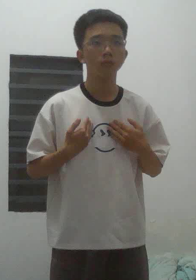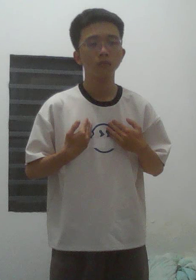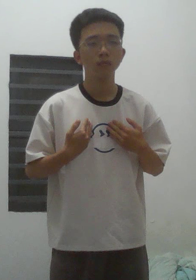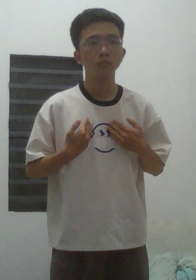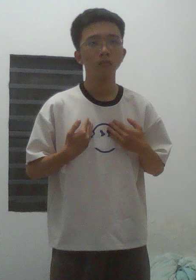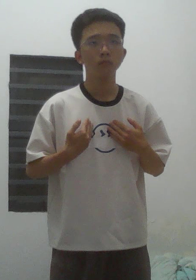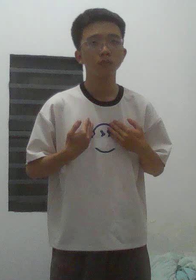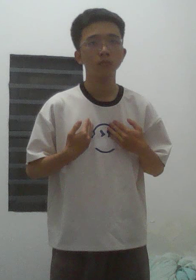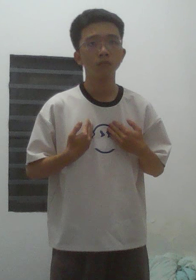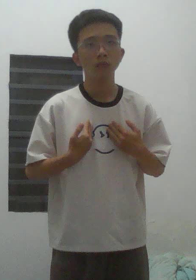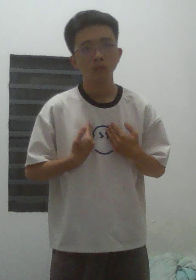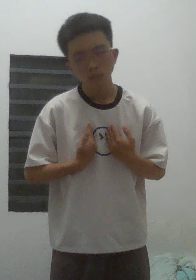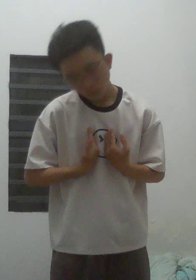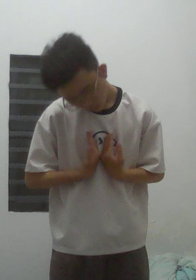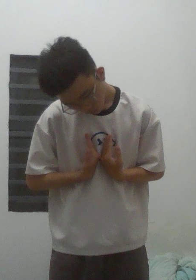met